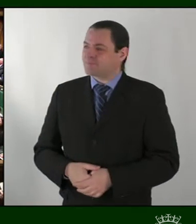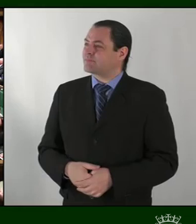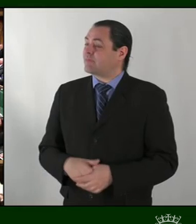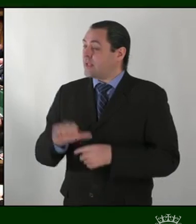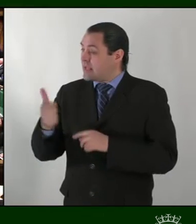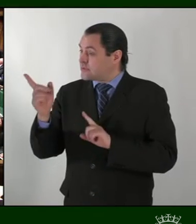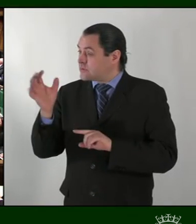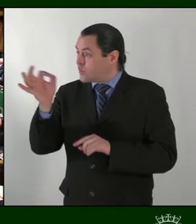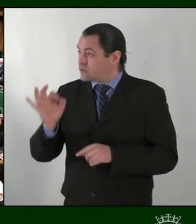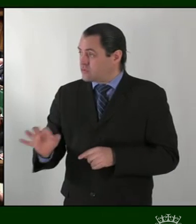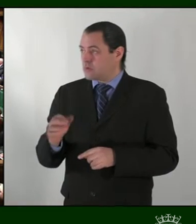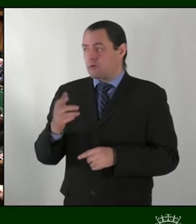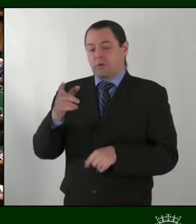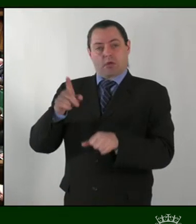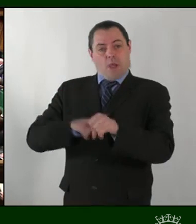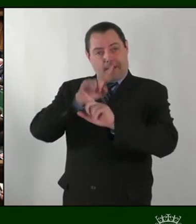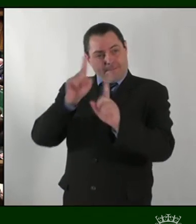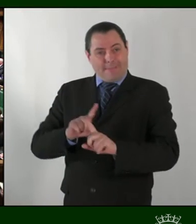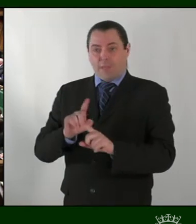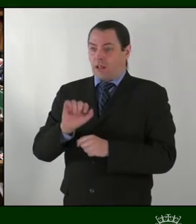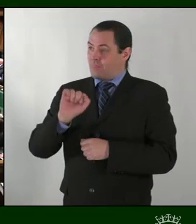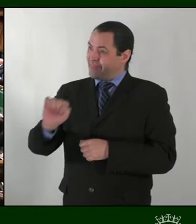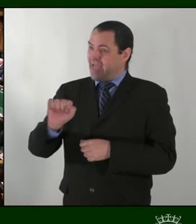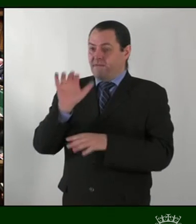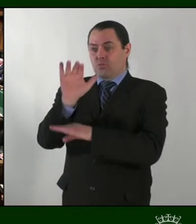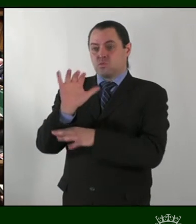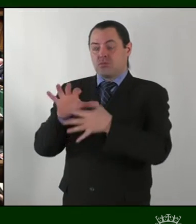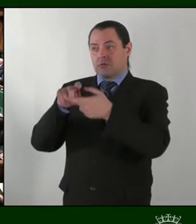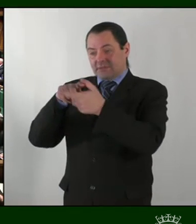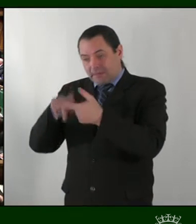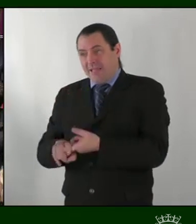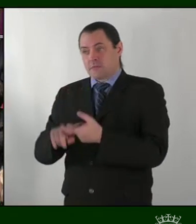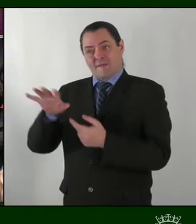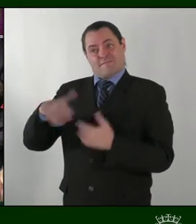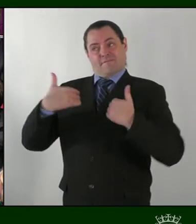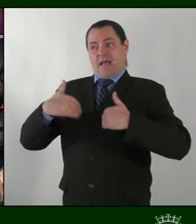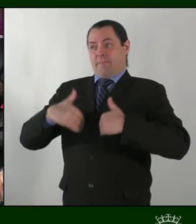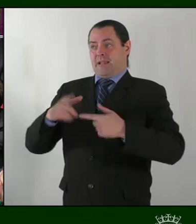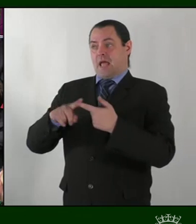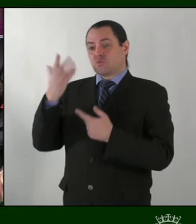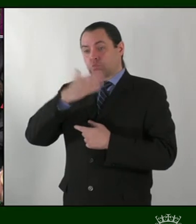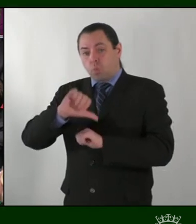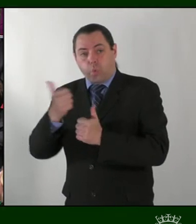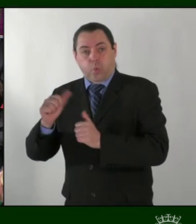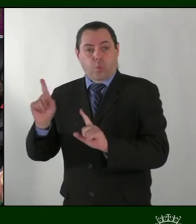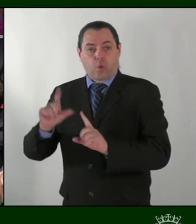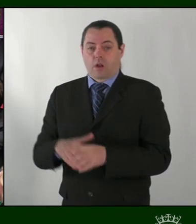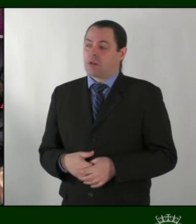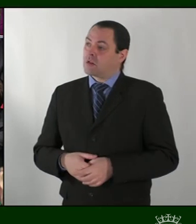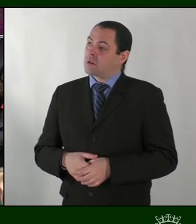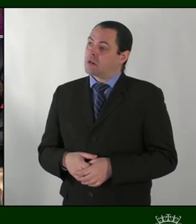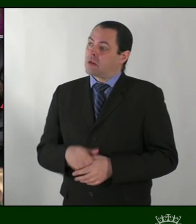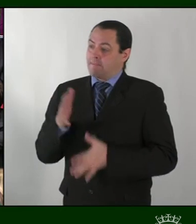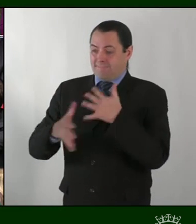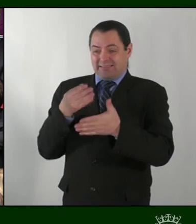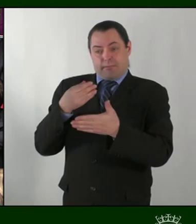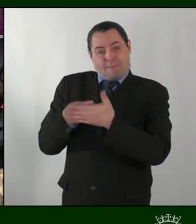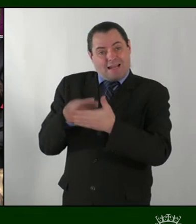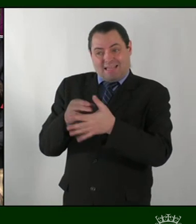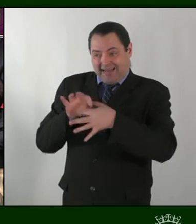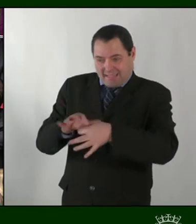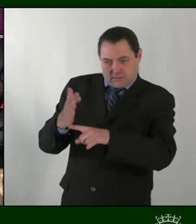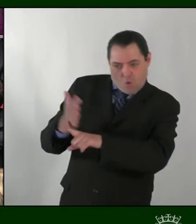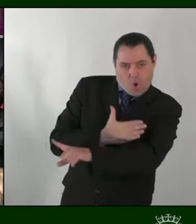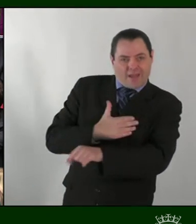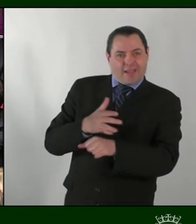The prosperous future of our young people all too often depends on their family wellbeing and their school readiness, which requires investment in early years.